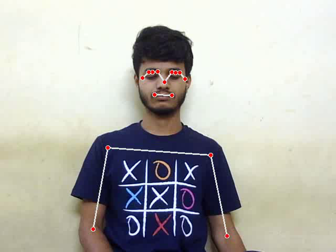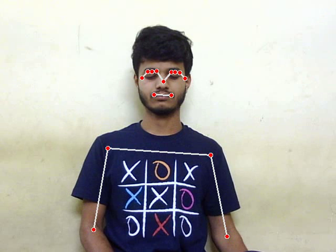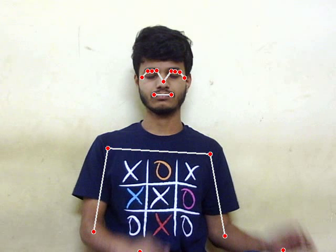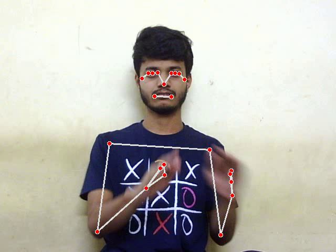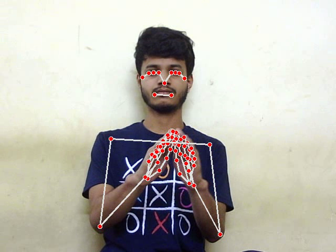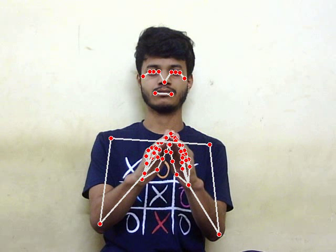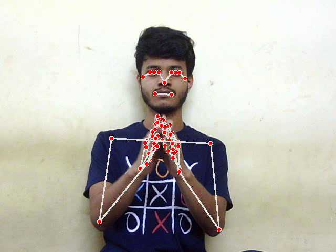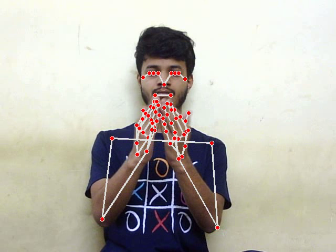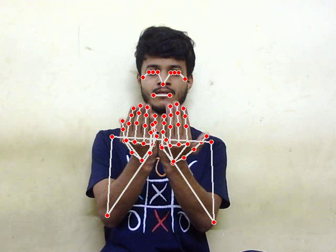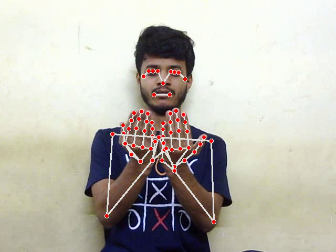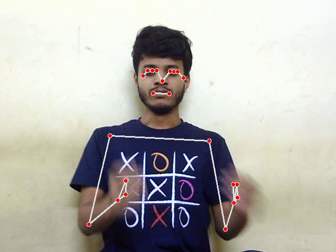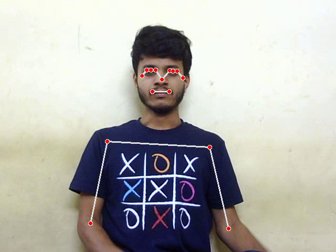book